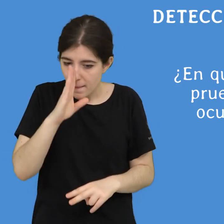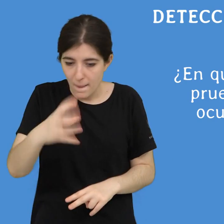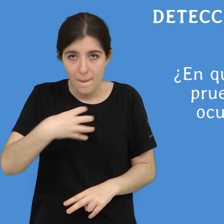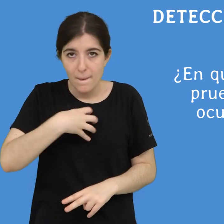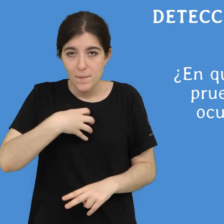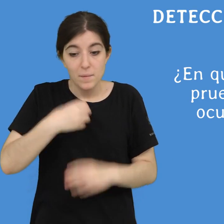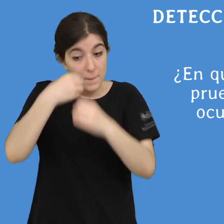poder